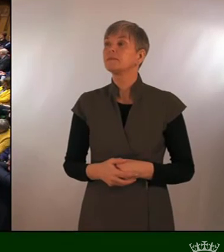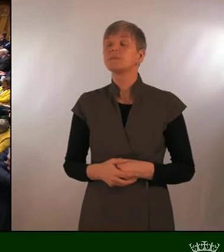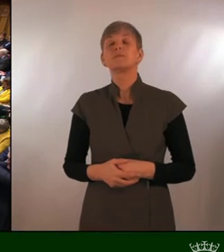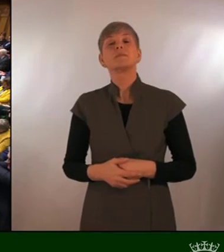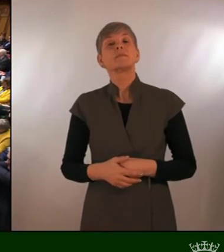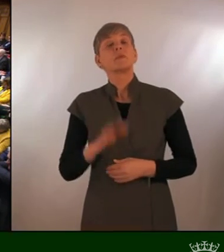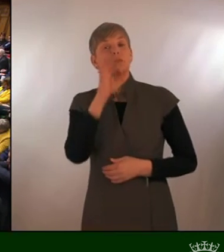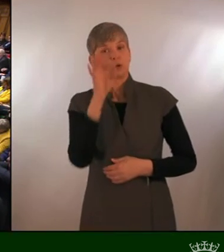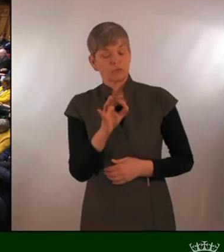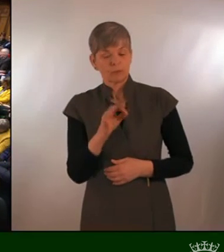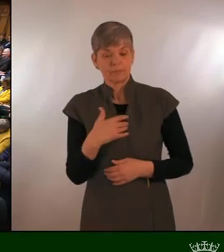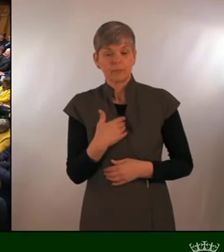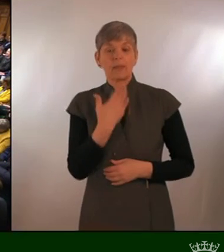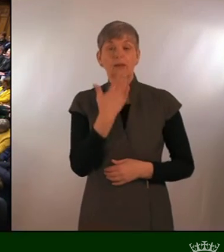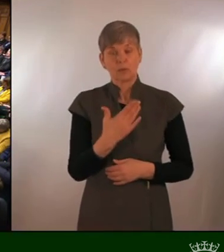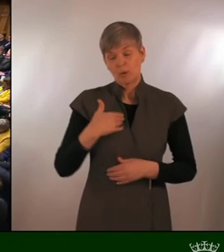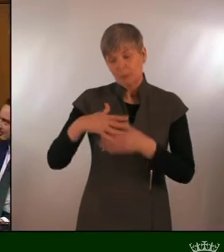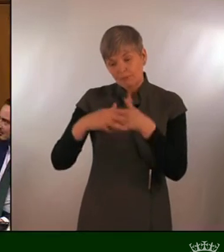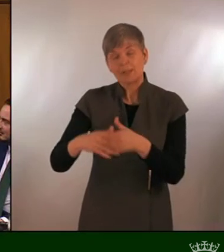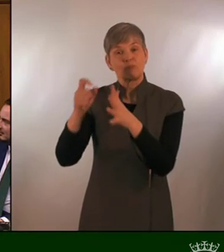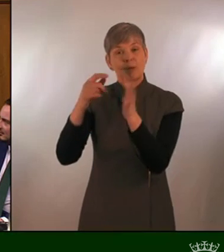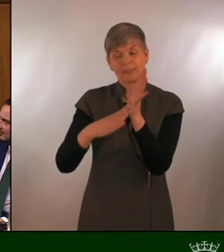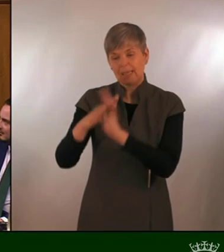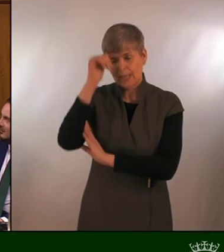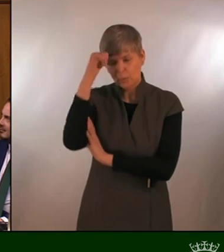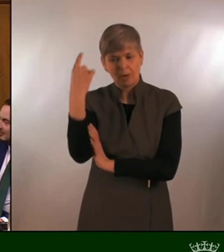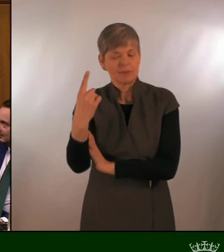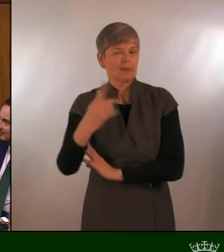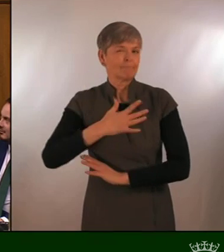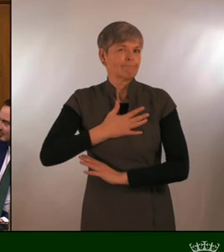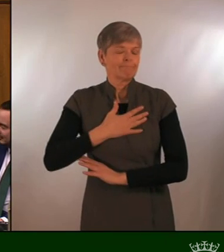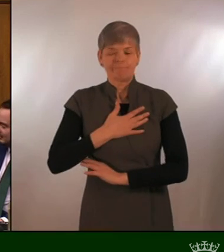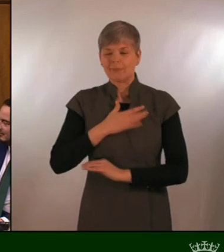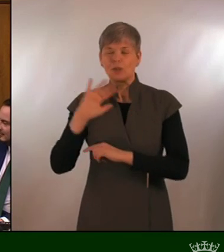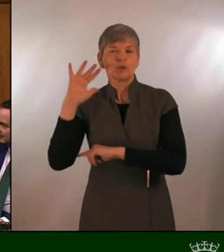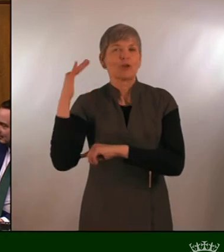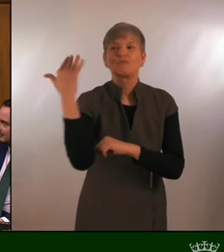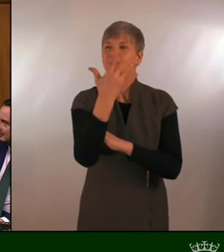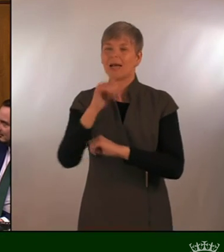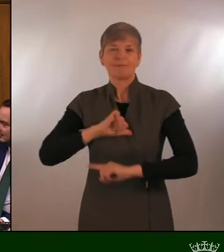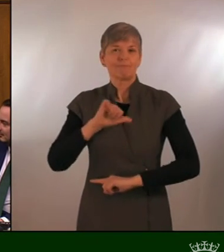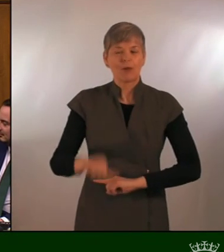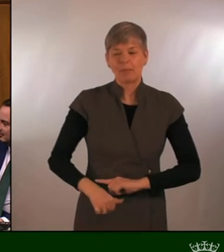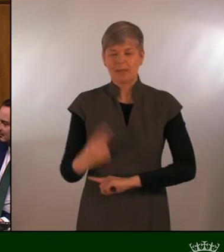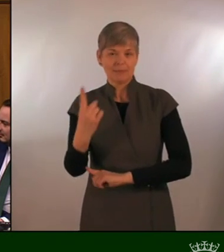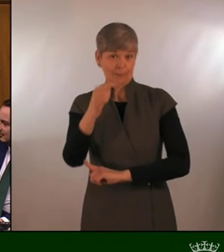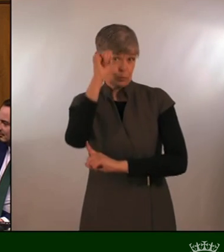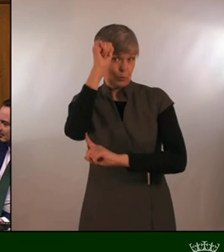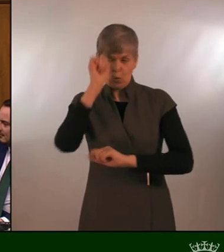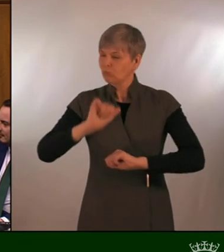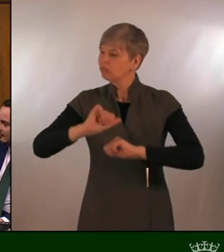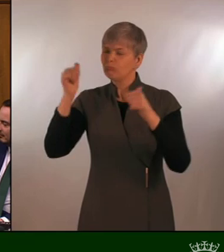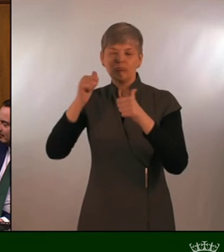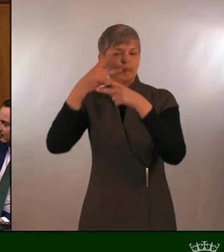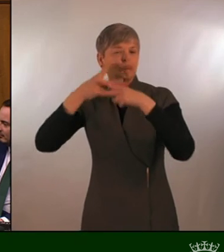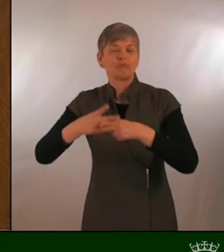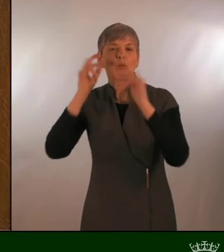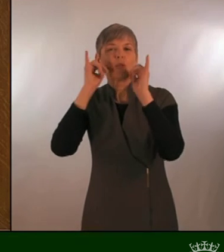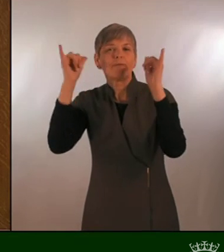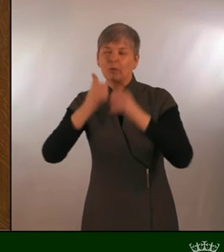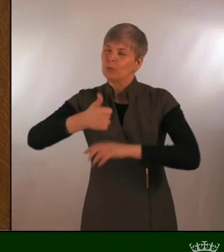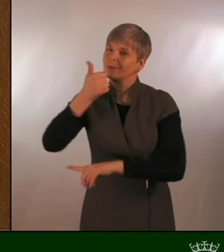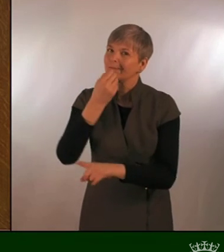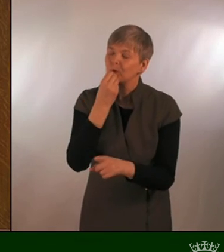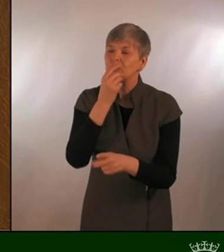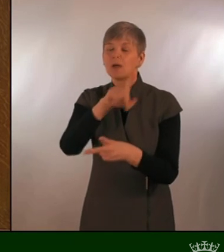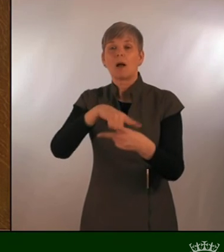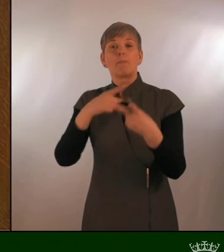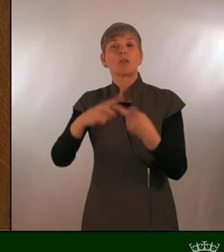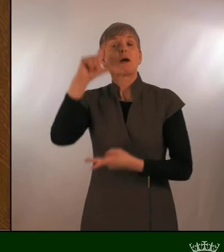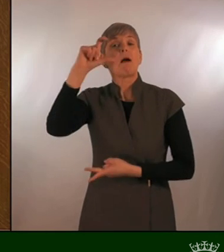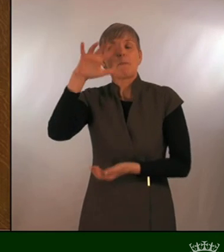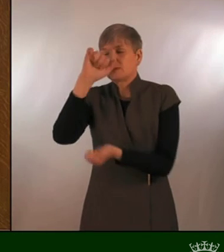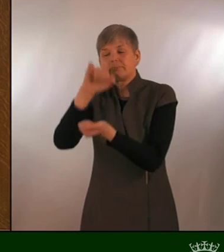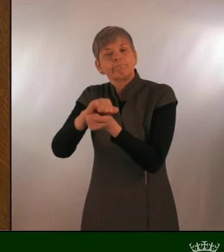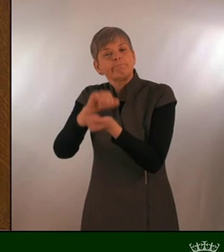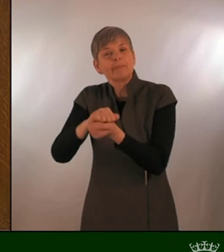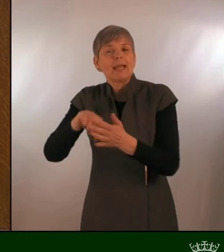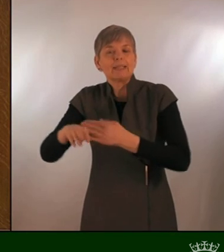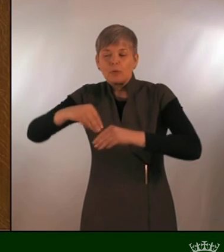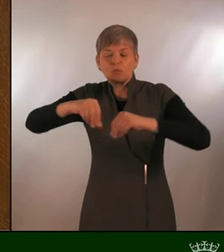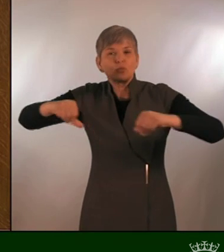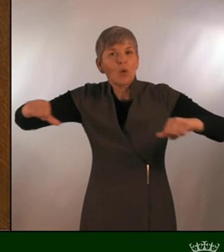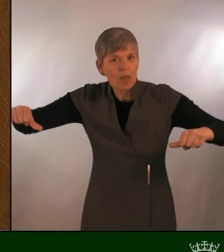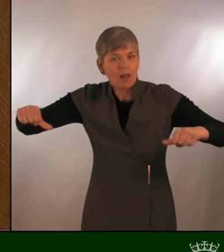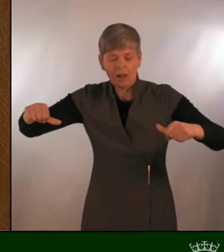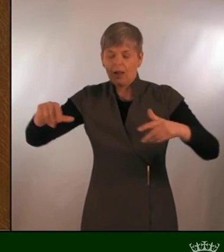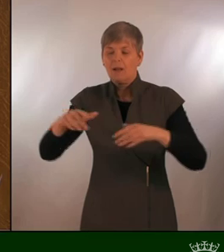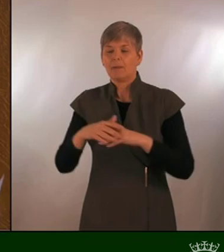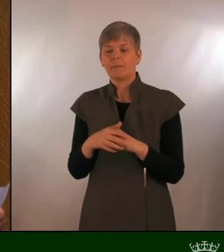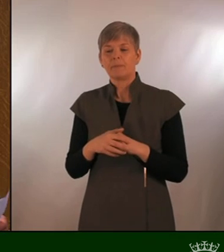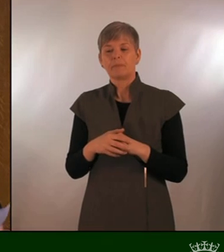My right honourable Friend the Prime Minister is, I know, a great champion of the countryside and farming, and its great benefits, from producing high animal welfare food to the amount of carbon that is held in the soil through permanent pasture.